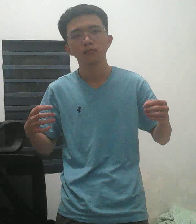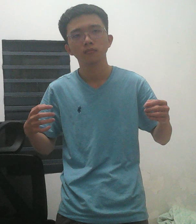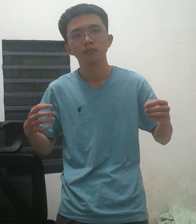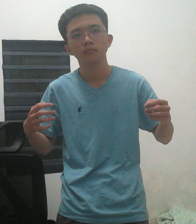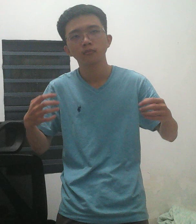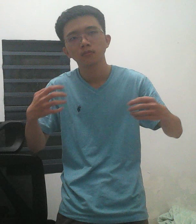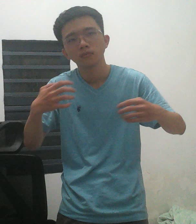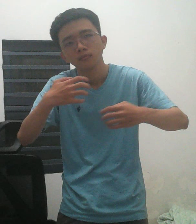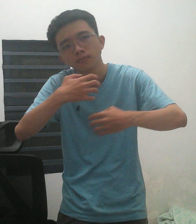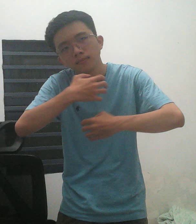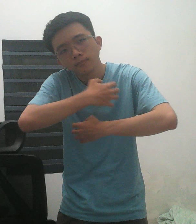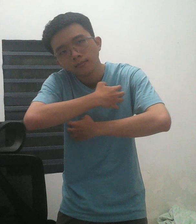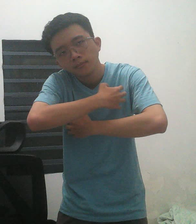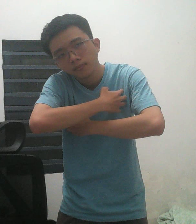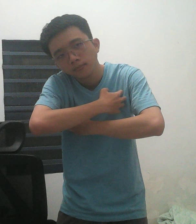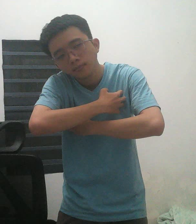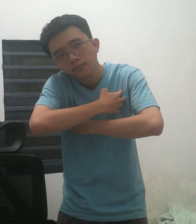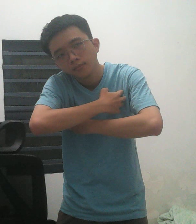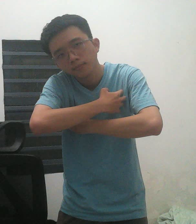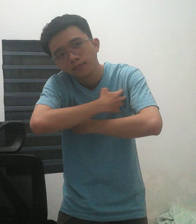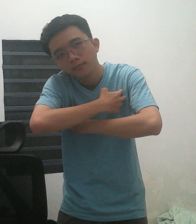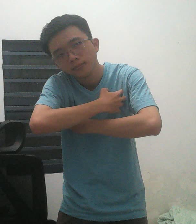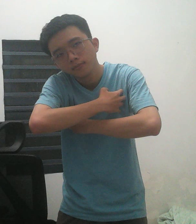om